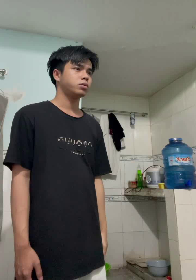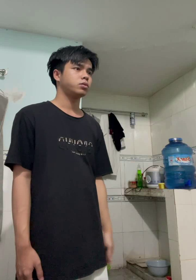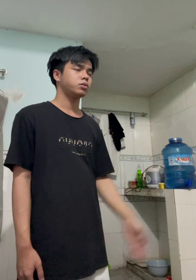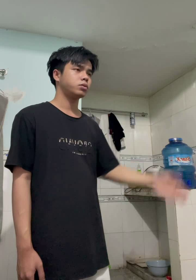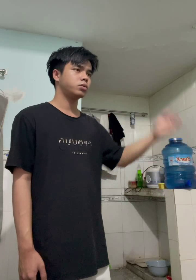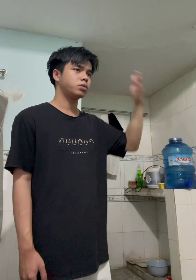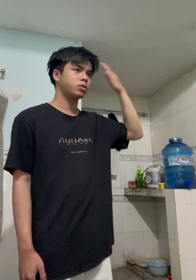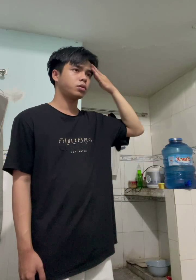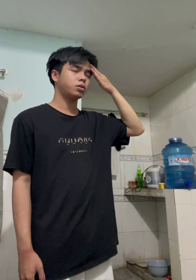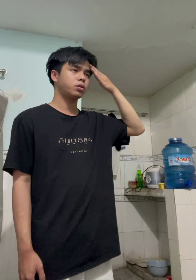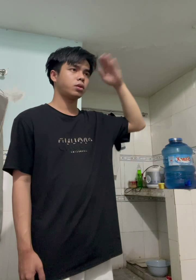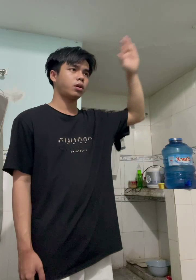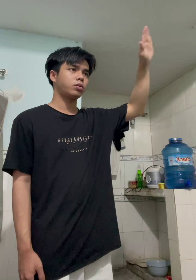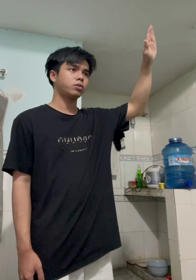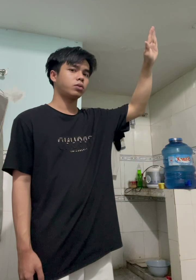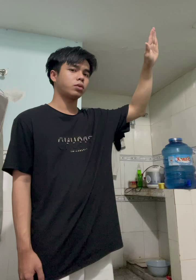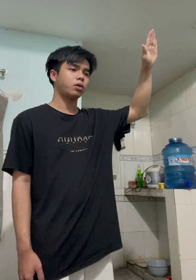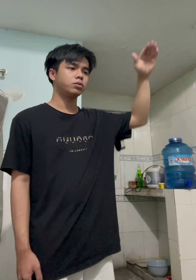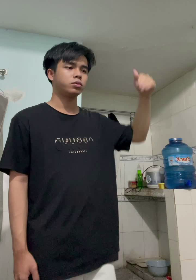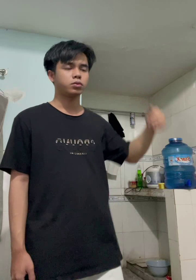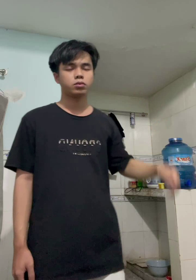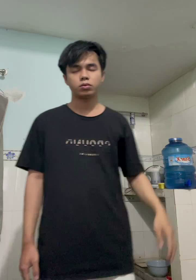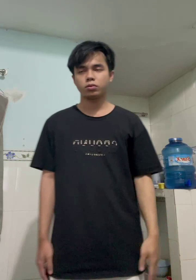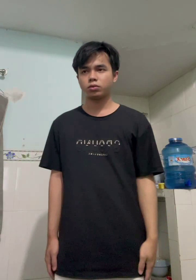khong biet